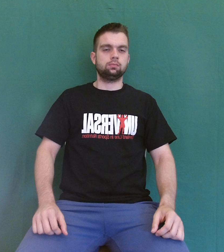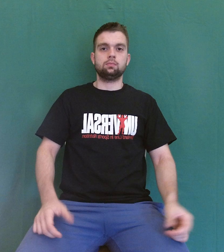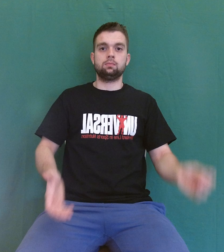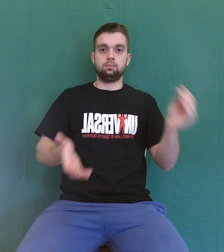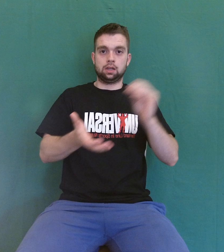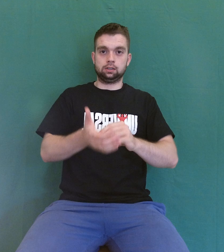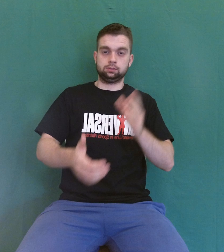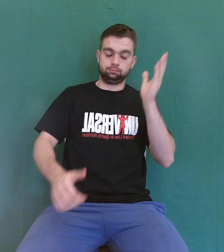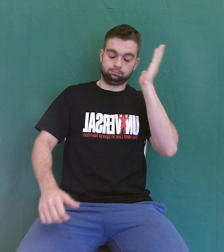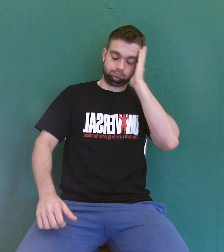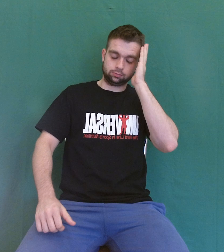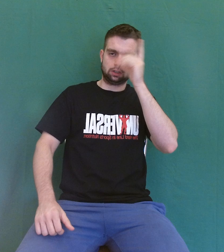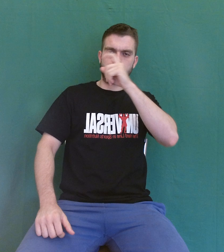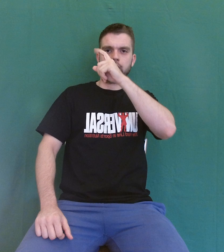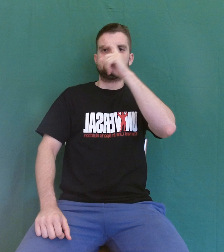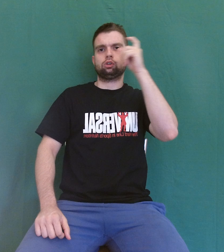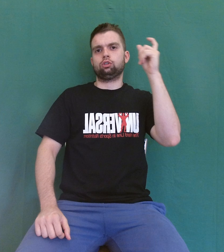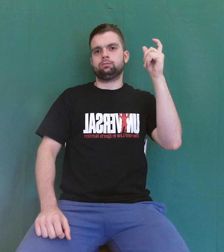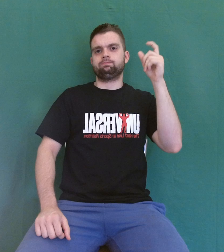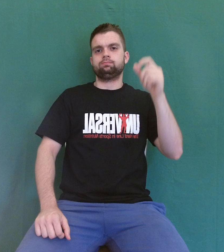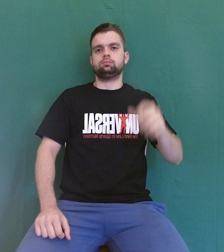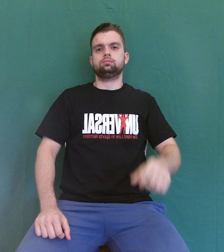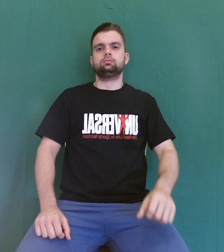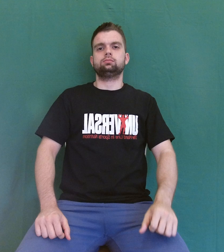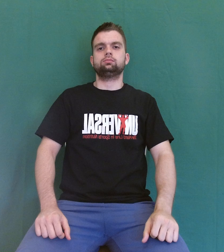ΠΑΛΙ ΚΟΙΜΑΜΑΙ ΔΥΣΚΟΛΟ